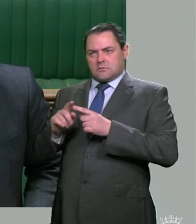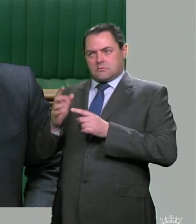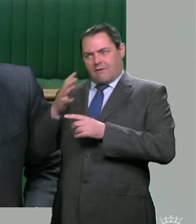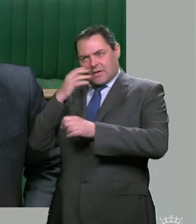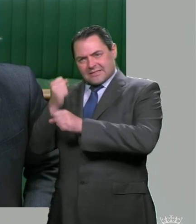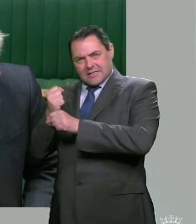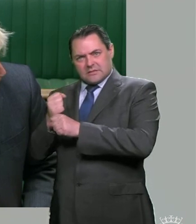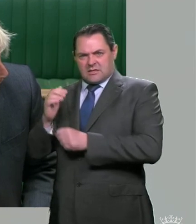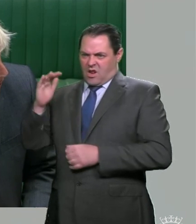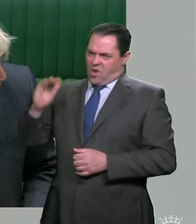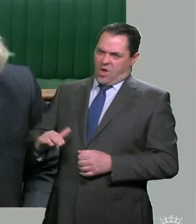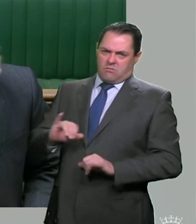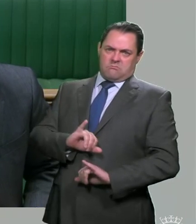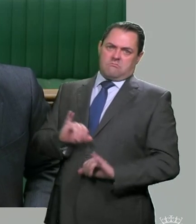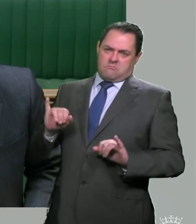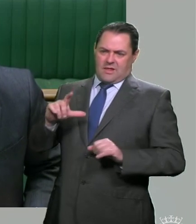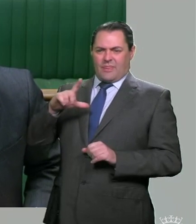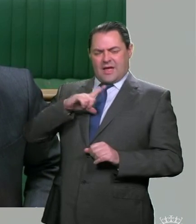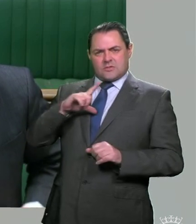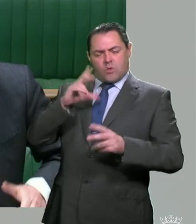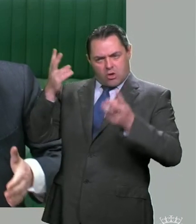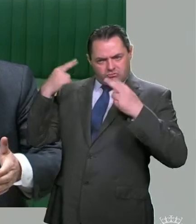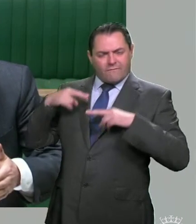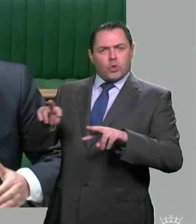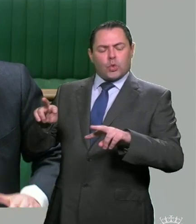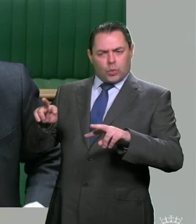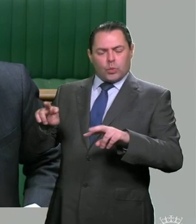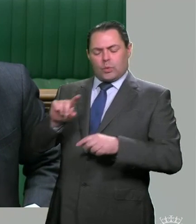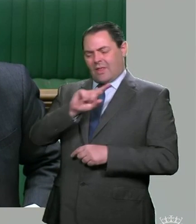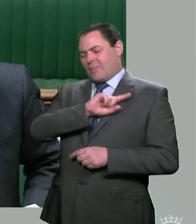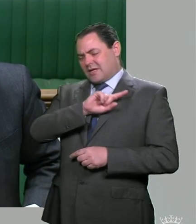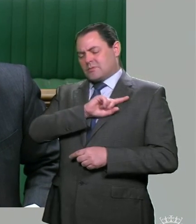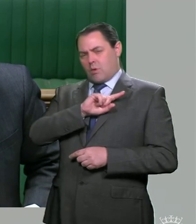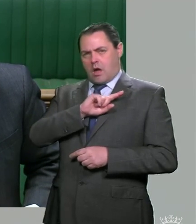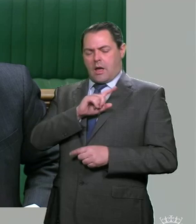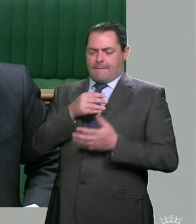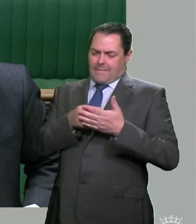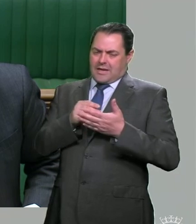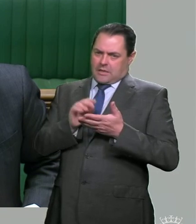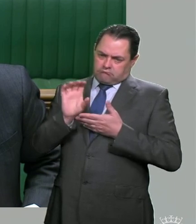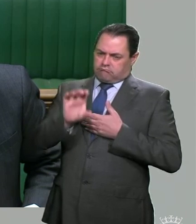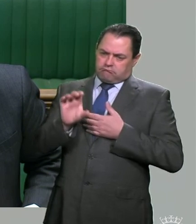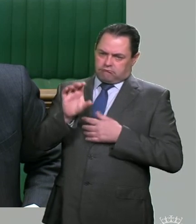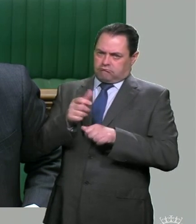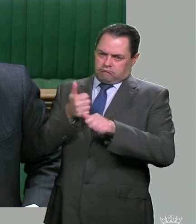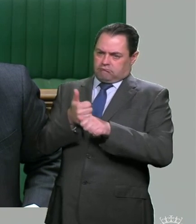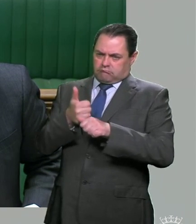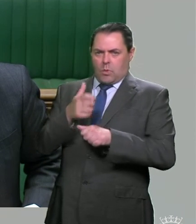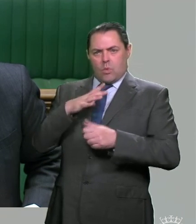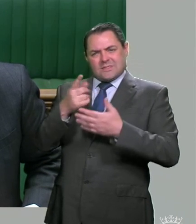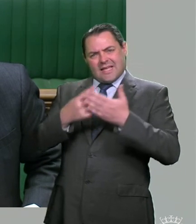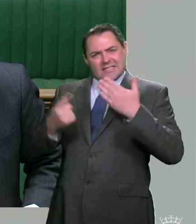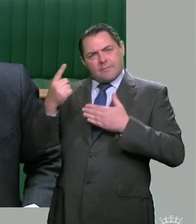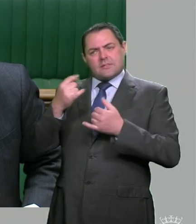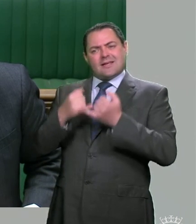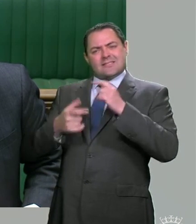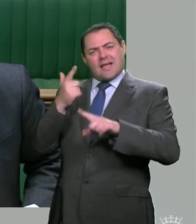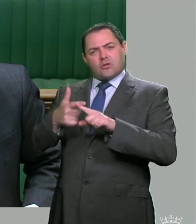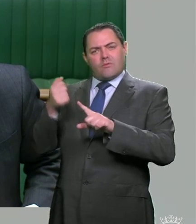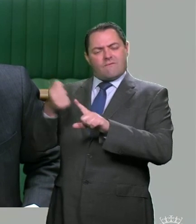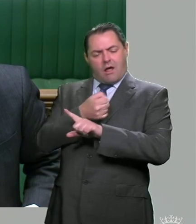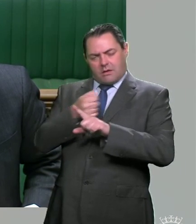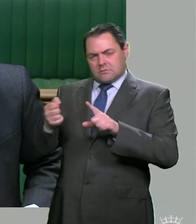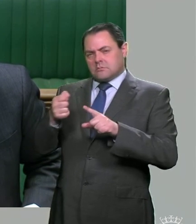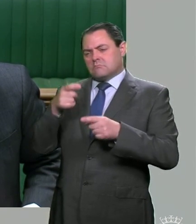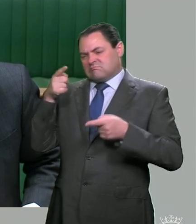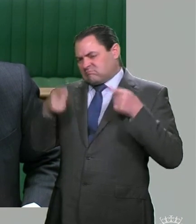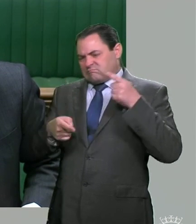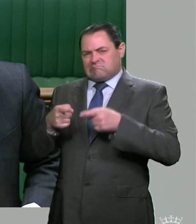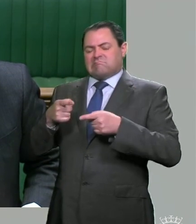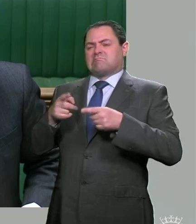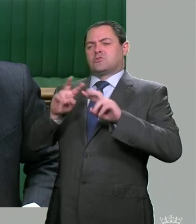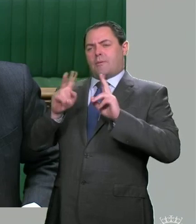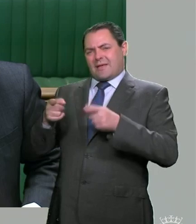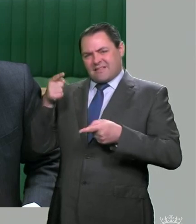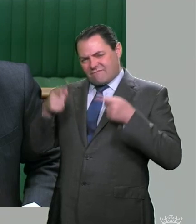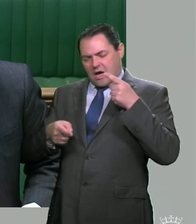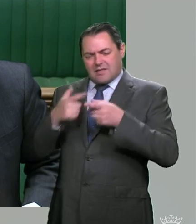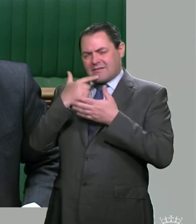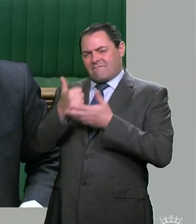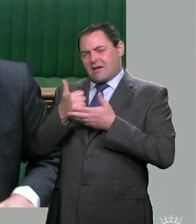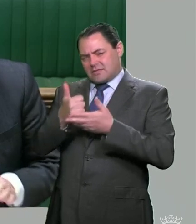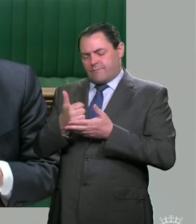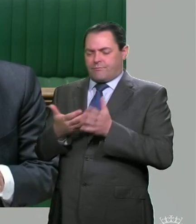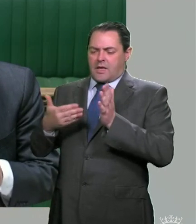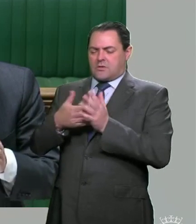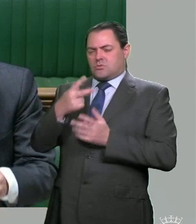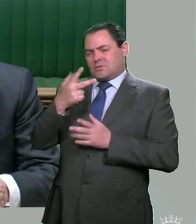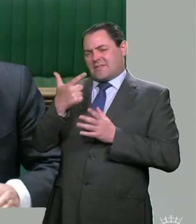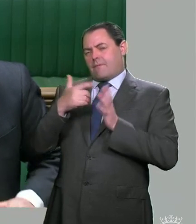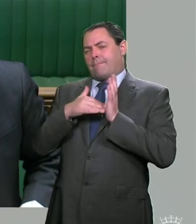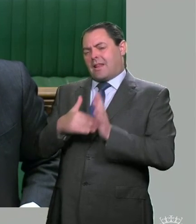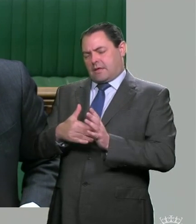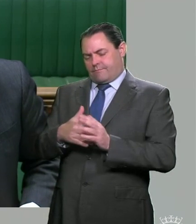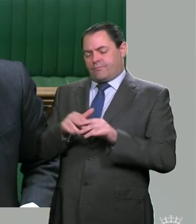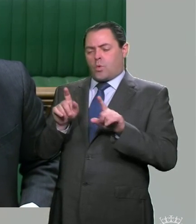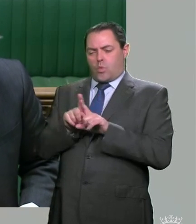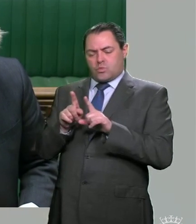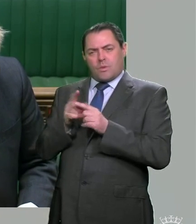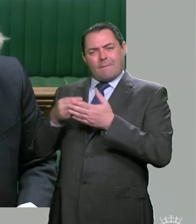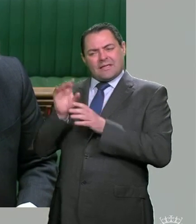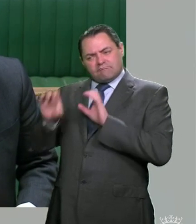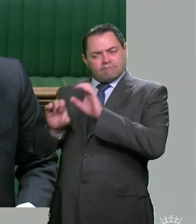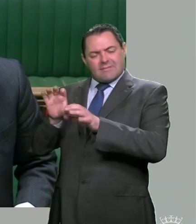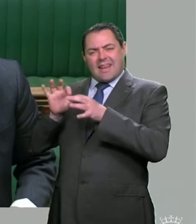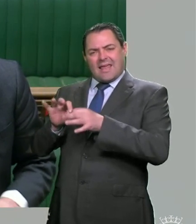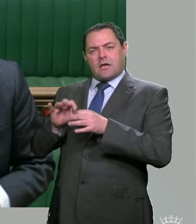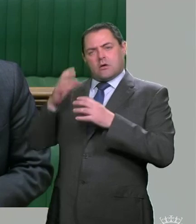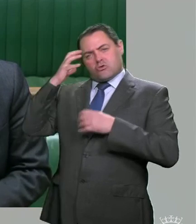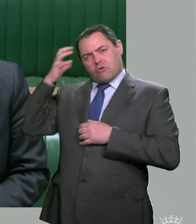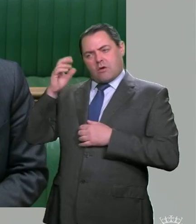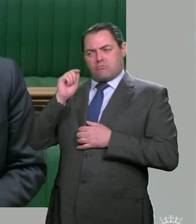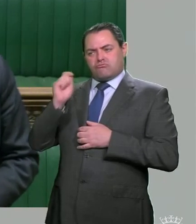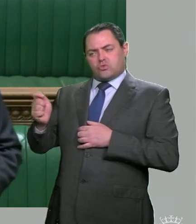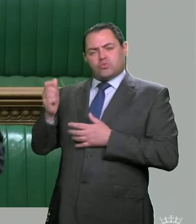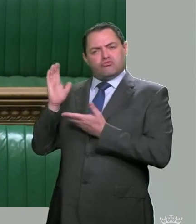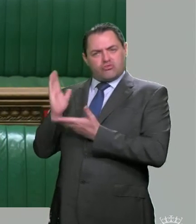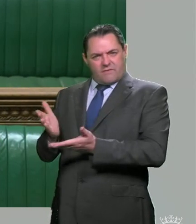That is why we have the end-to-end rape review, that is why we have been investing in independent sexual violence advisers and domestic violence advisers—another £27 million—and that is why we have been investing more in the Crown Prosecution Service, with another £85 million.